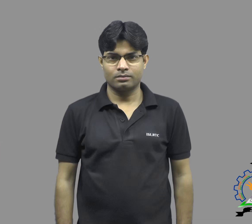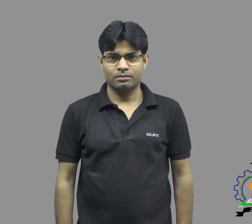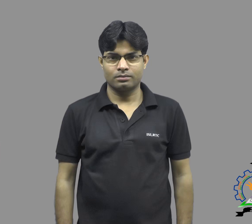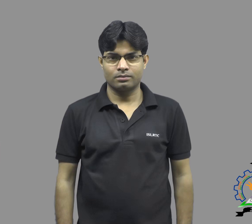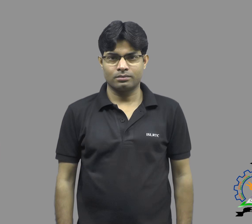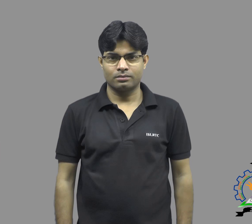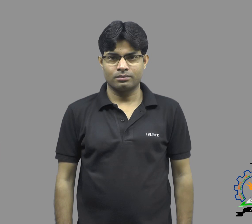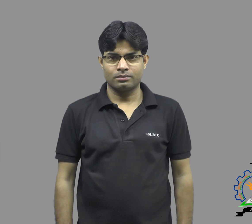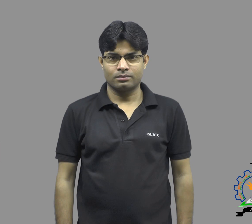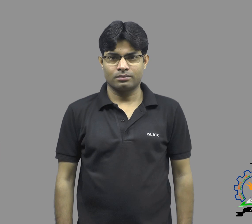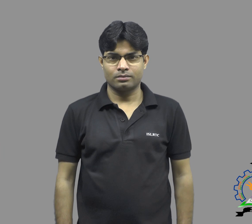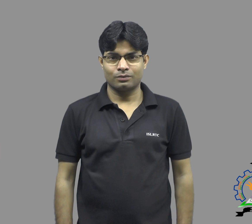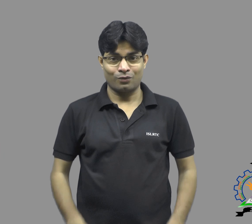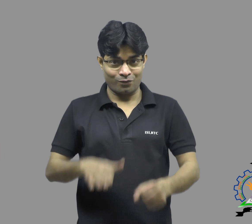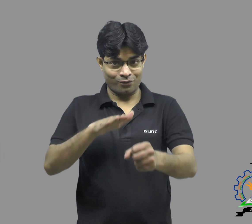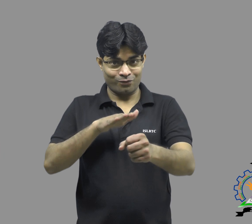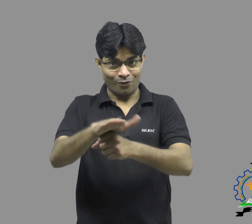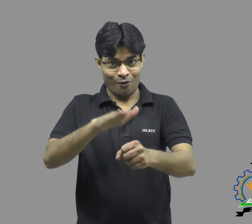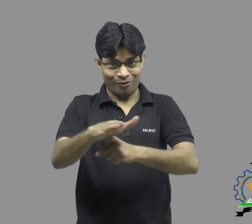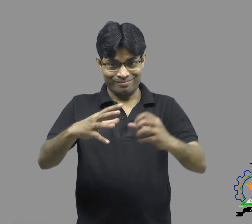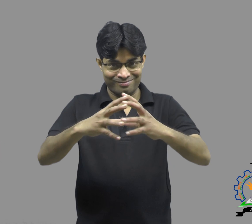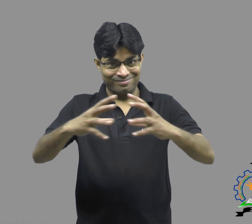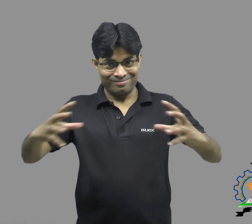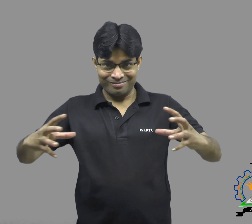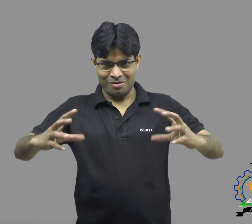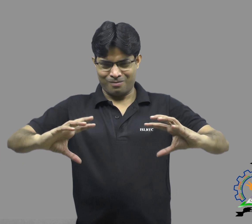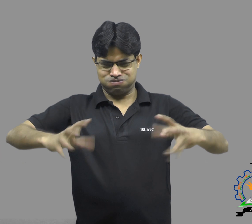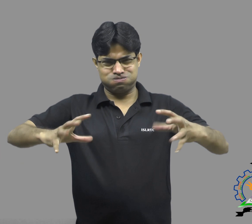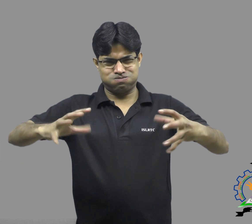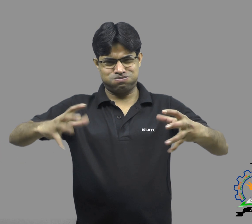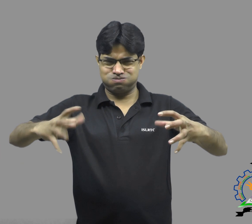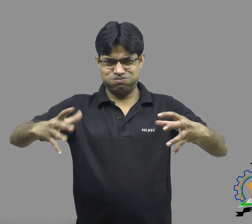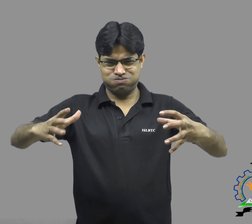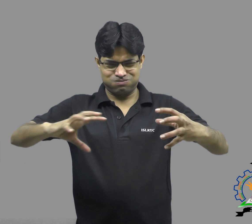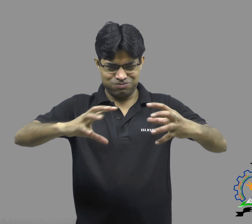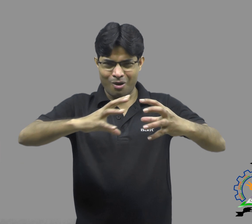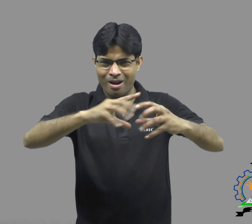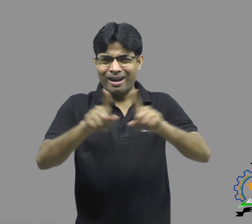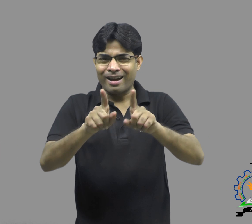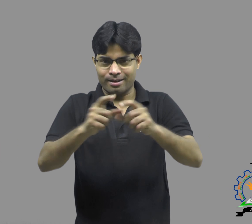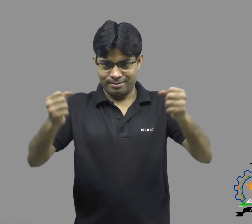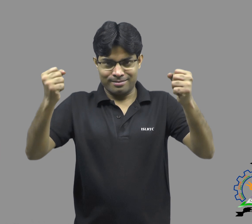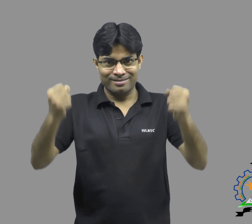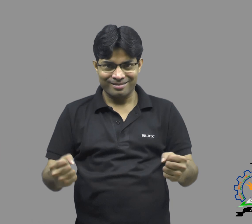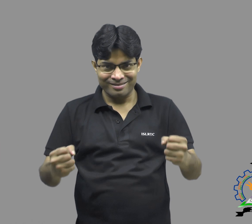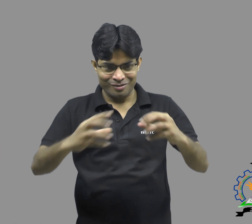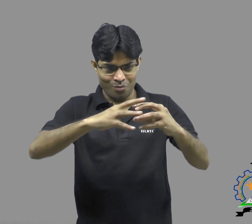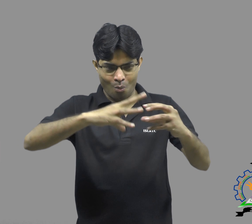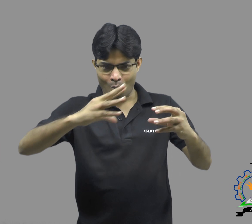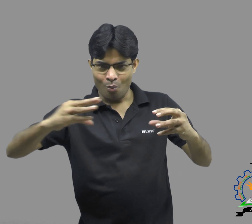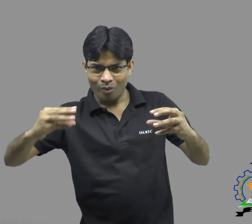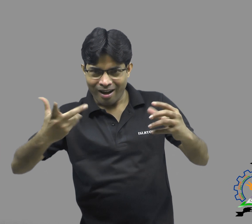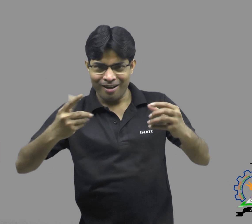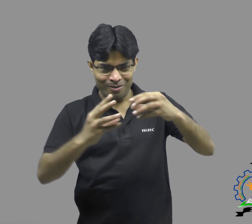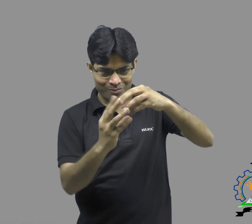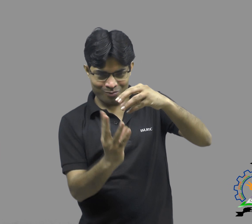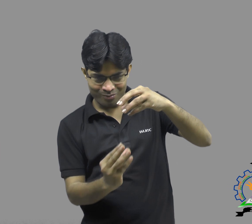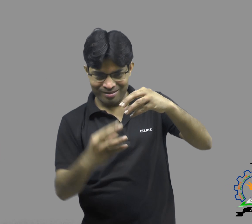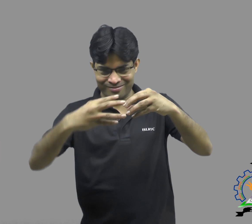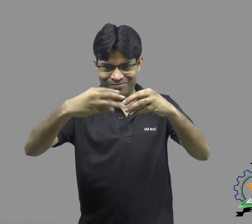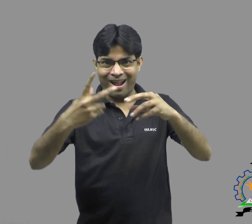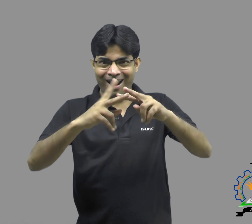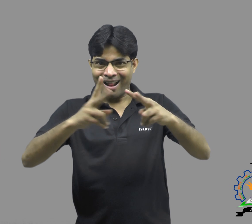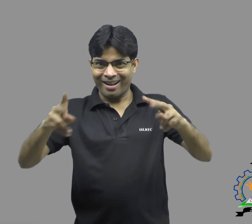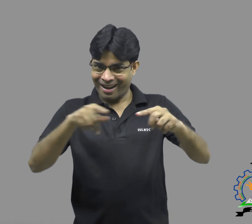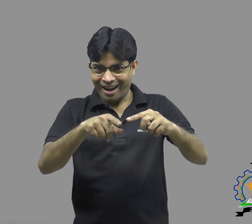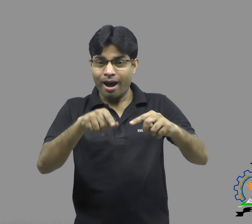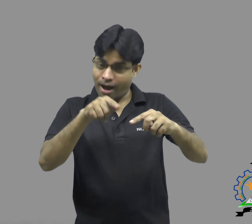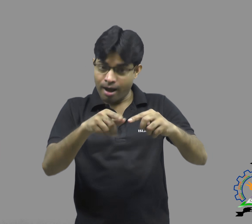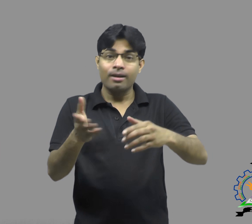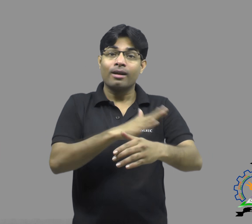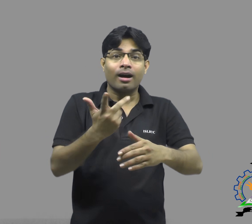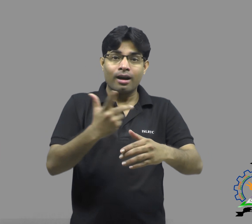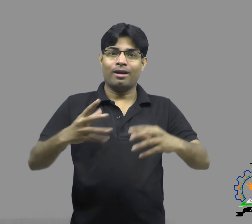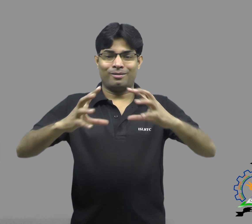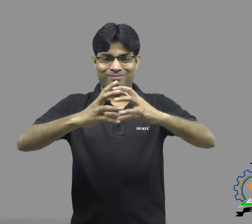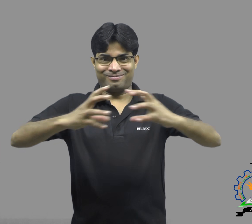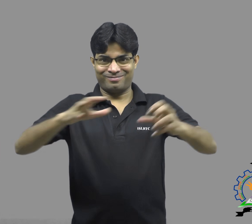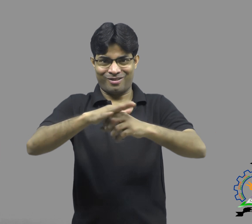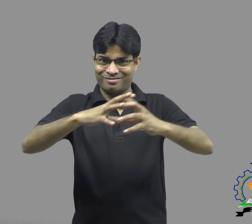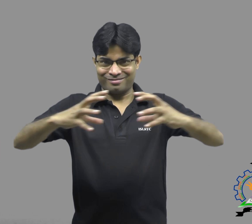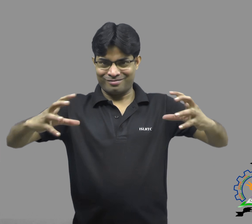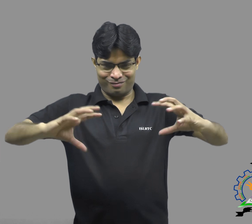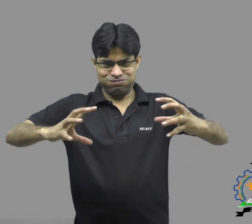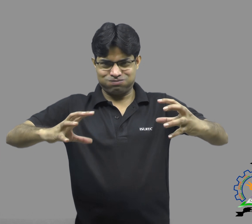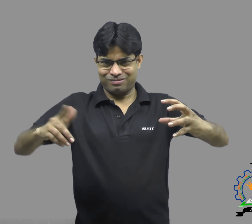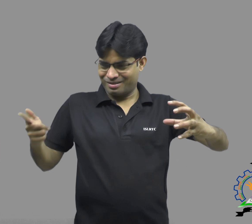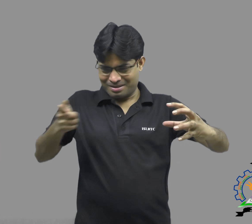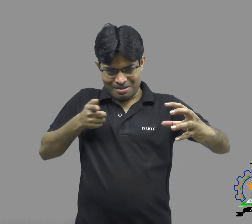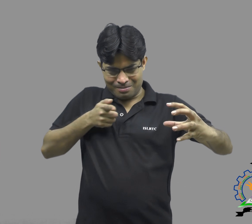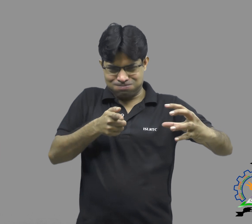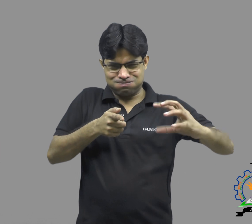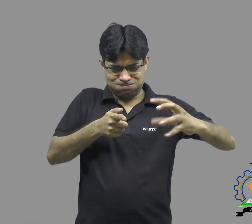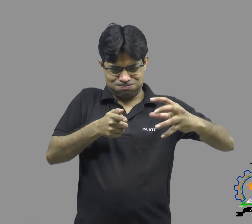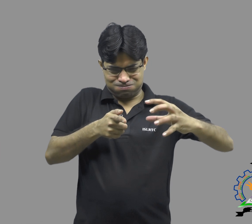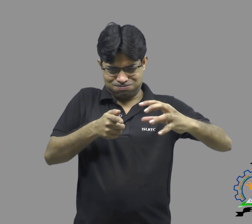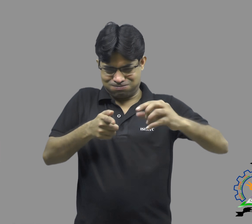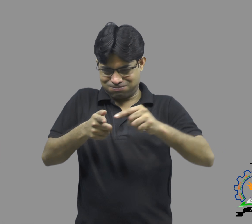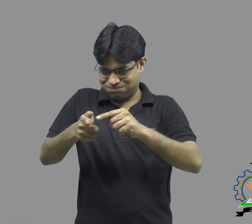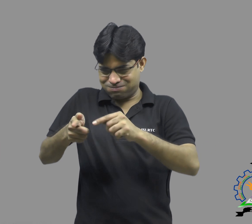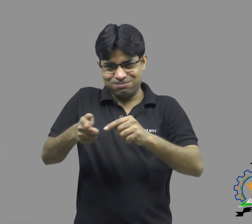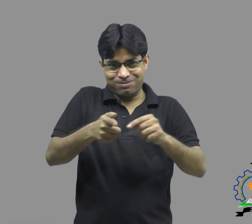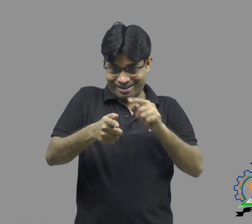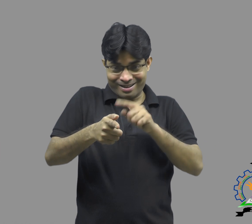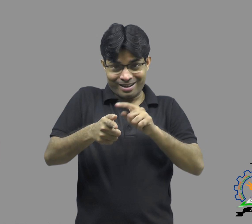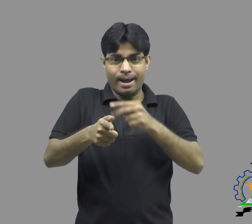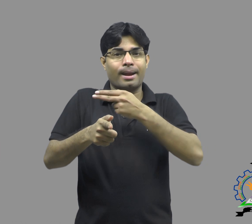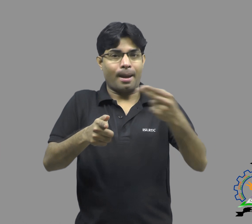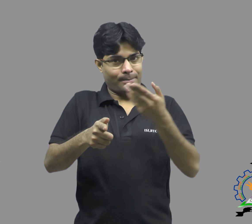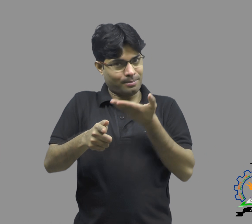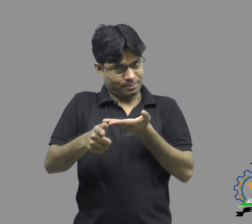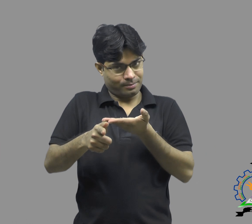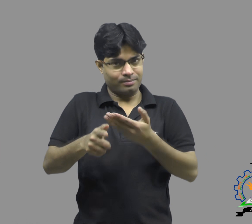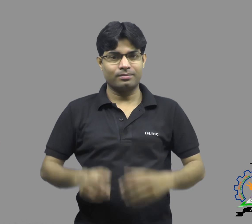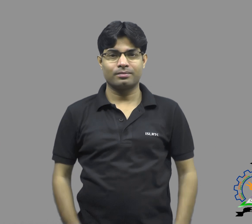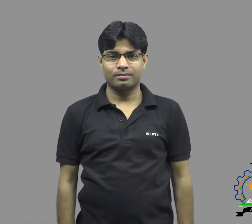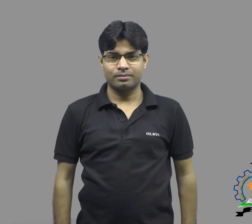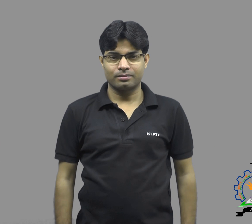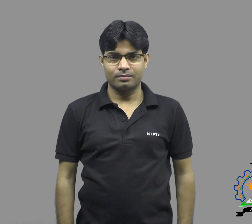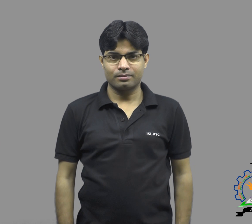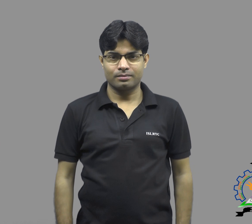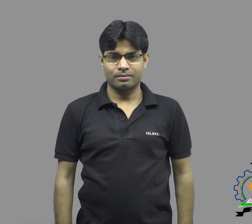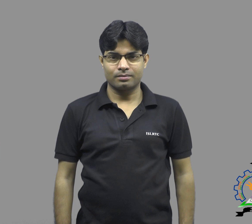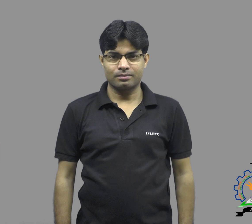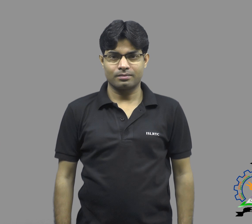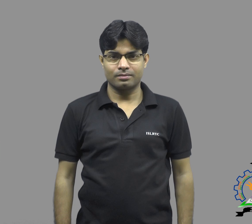Turning Tools